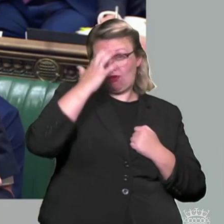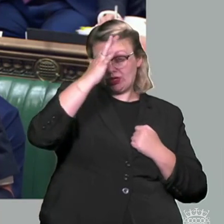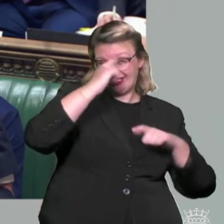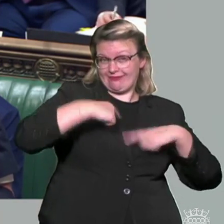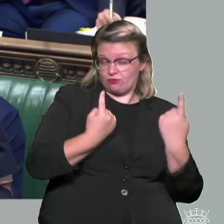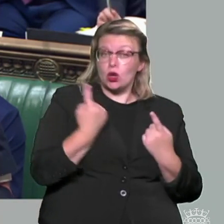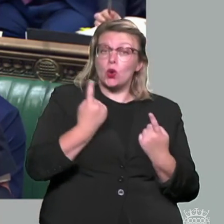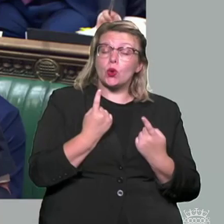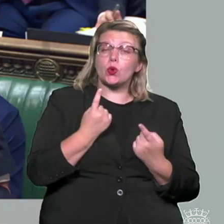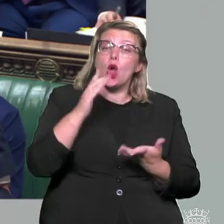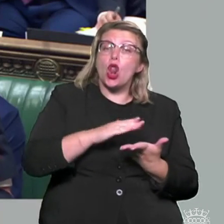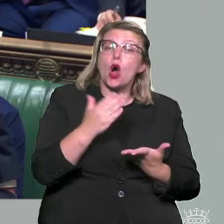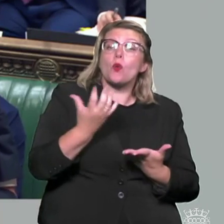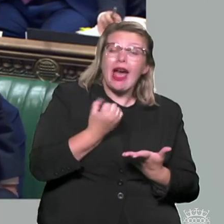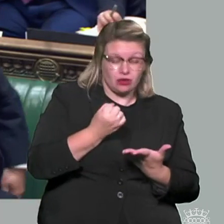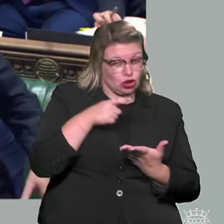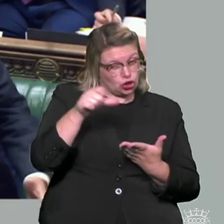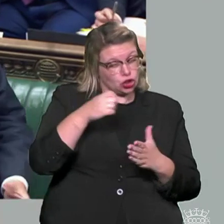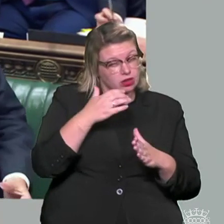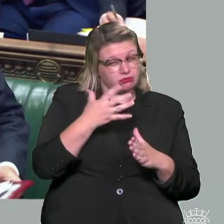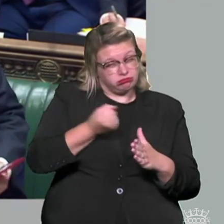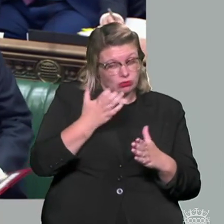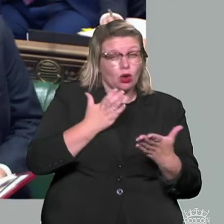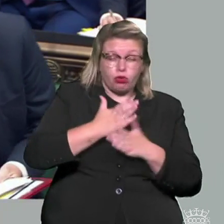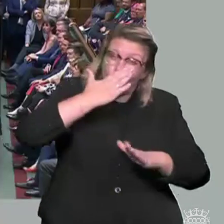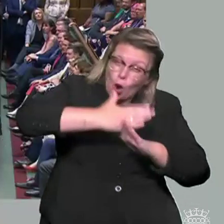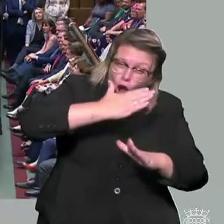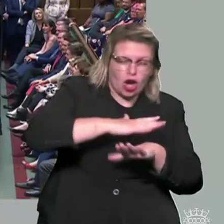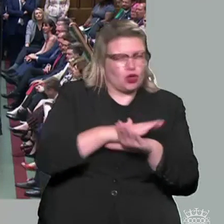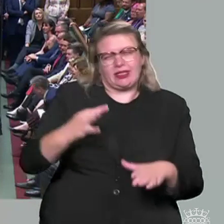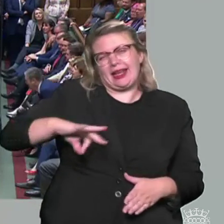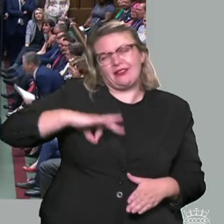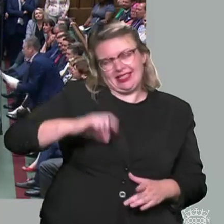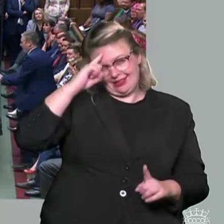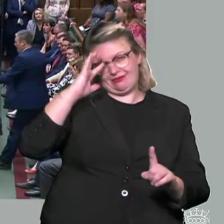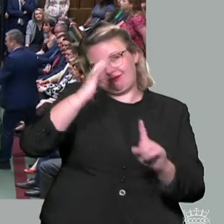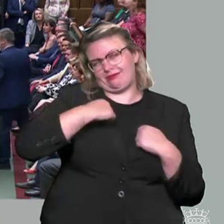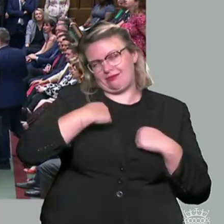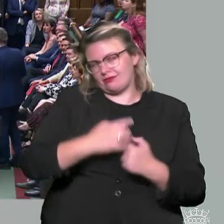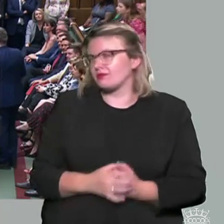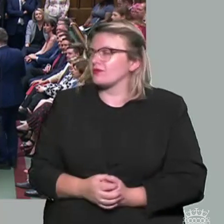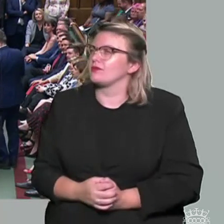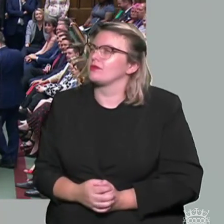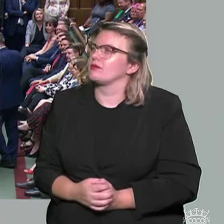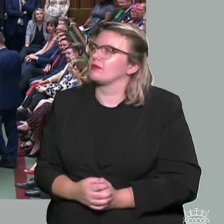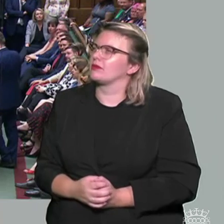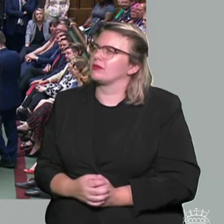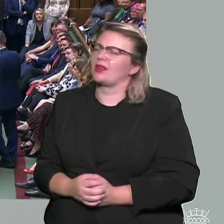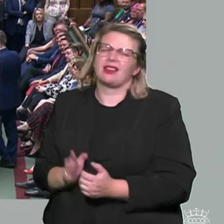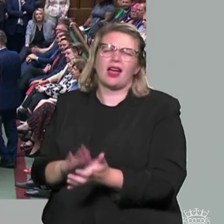That is the difference.